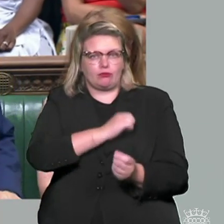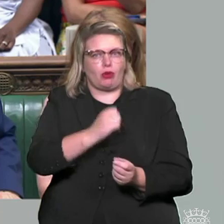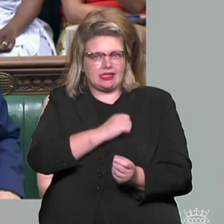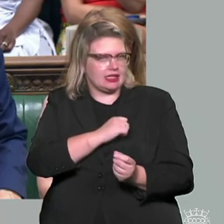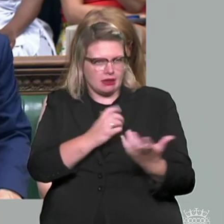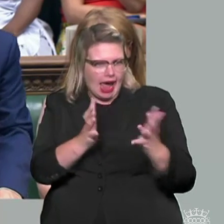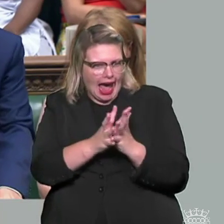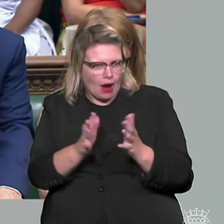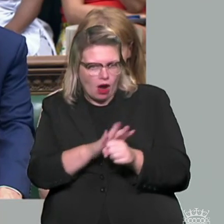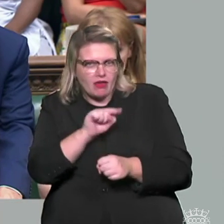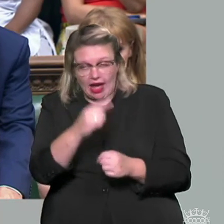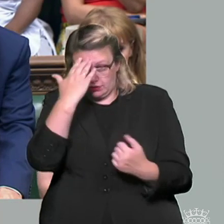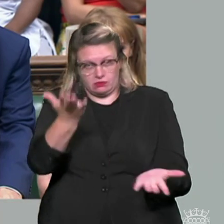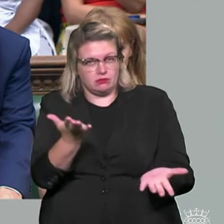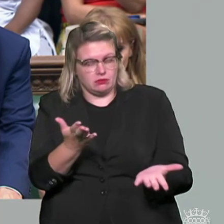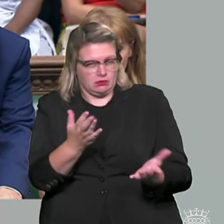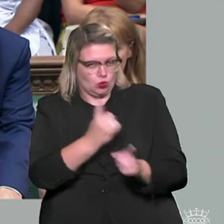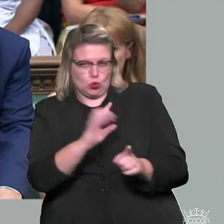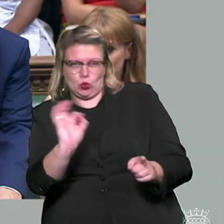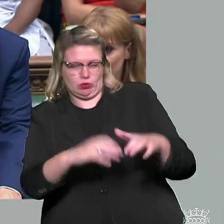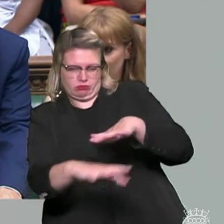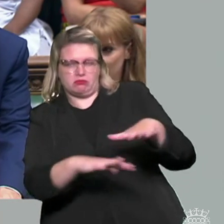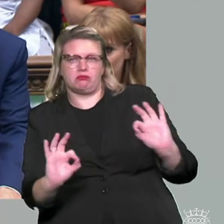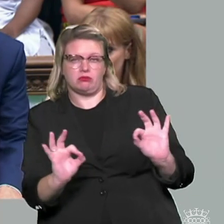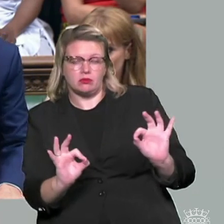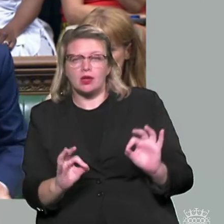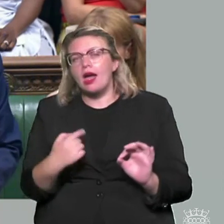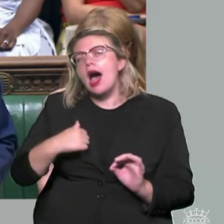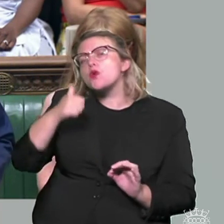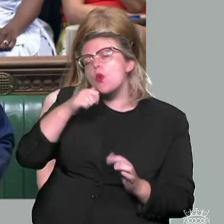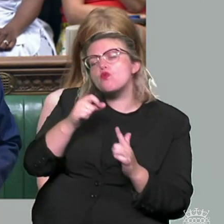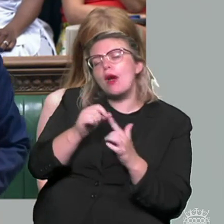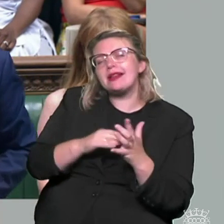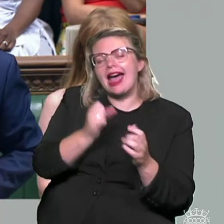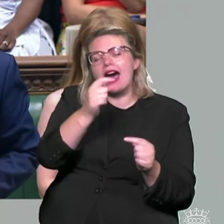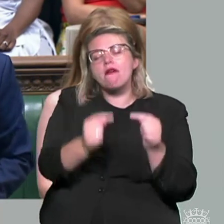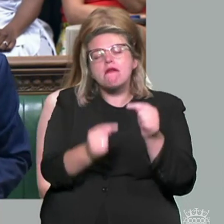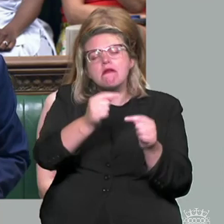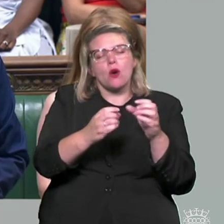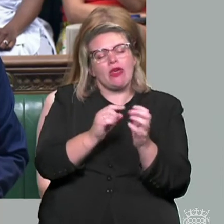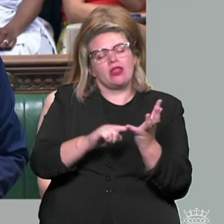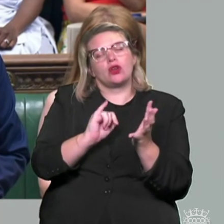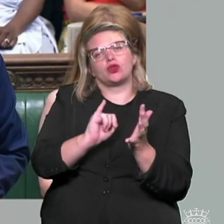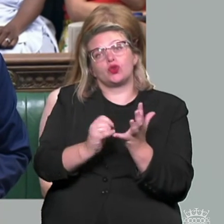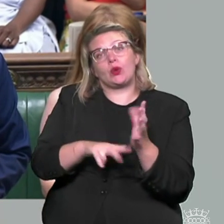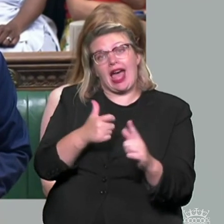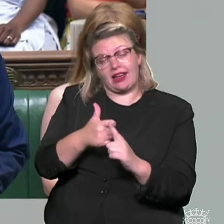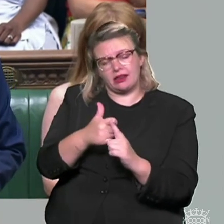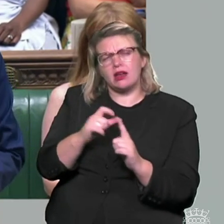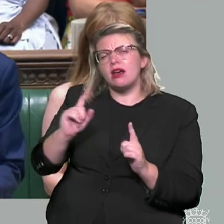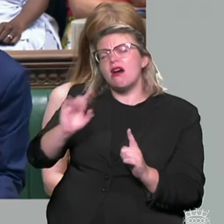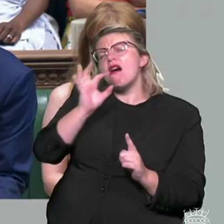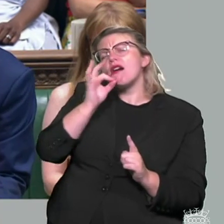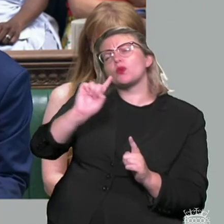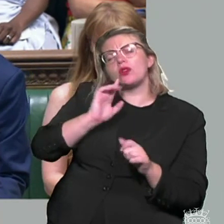But I do note that the Prime Minister did not agree with his former Chancellor, so what about his Foreign Secretary?